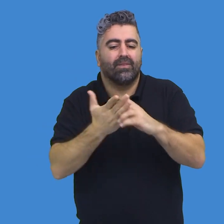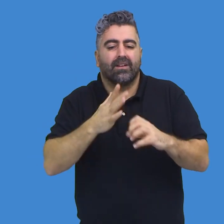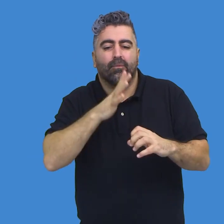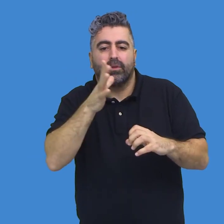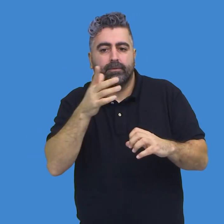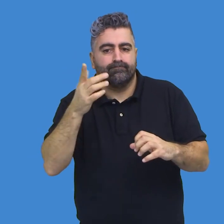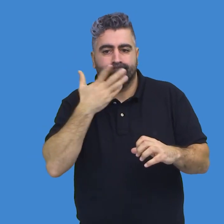motivo